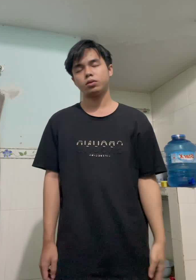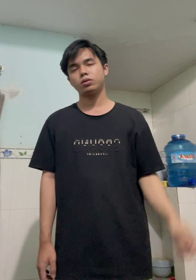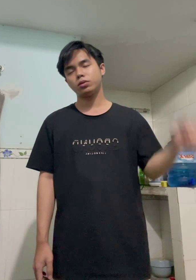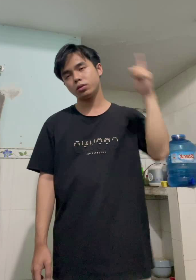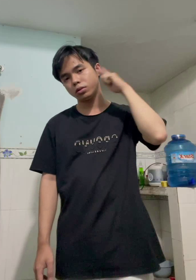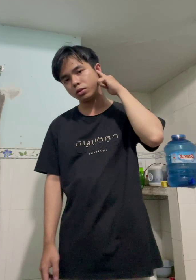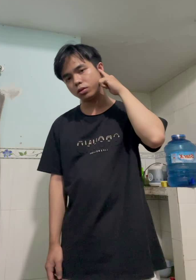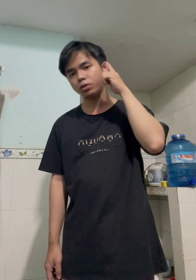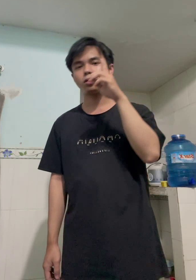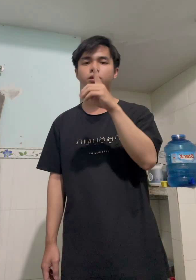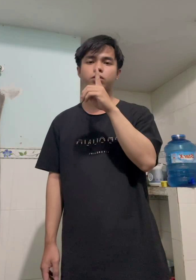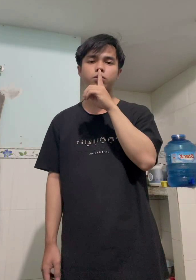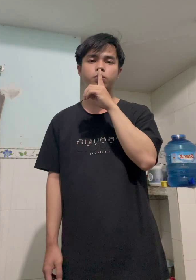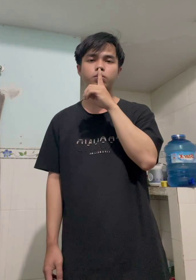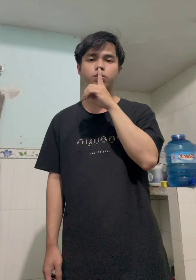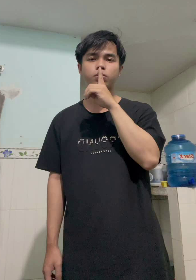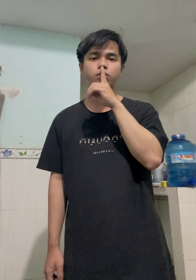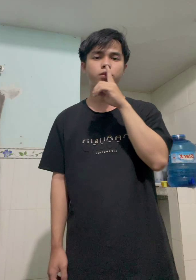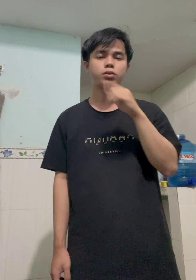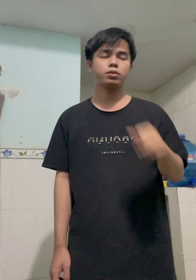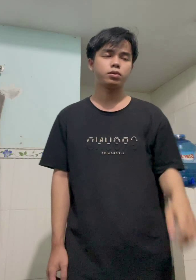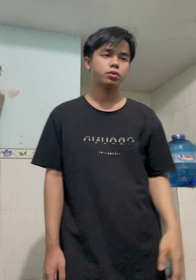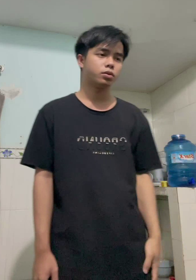diec